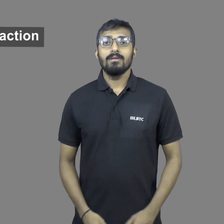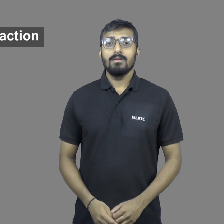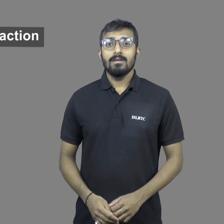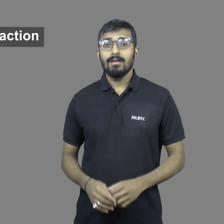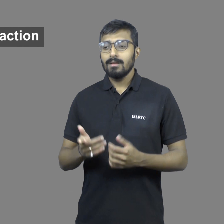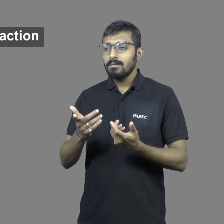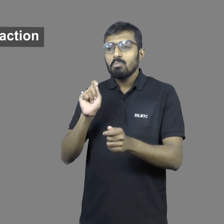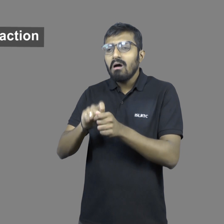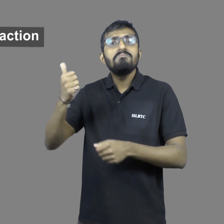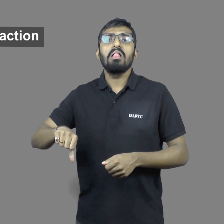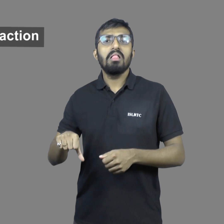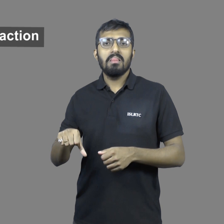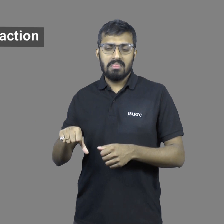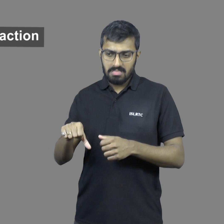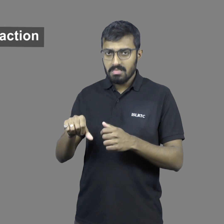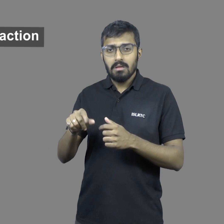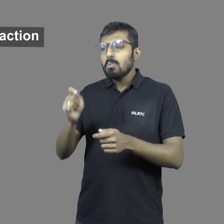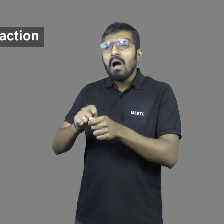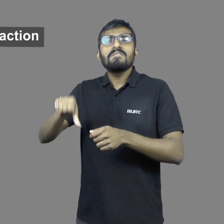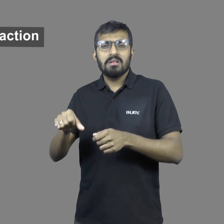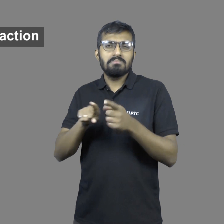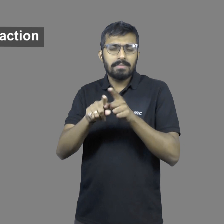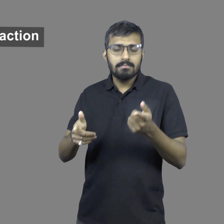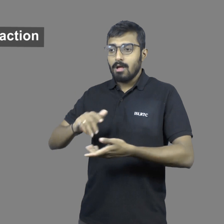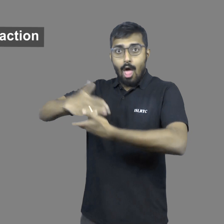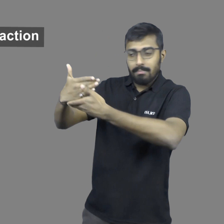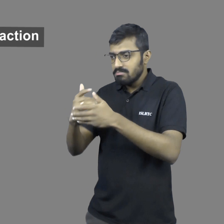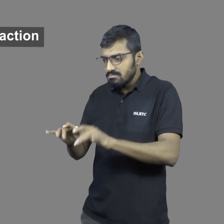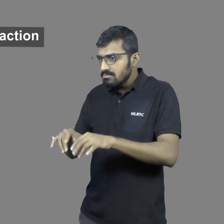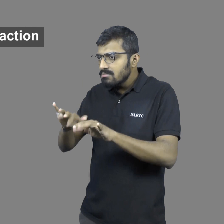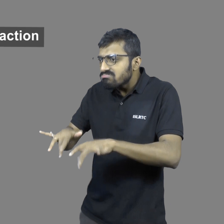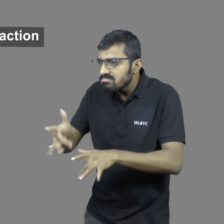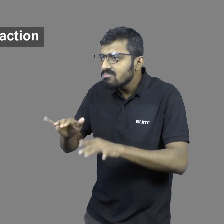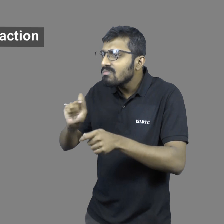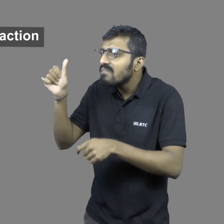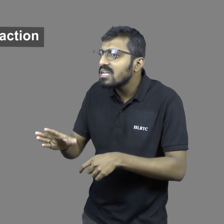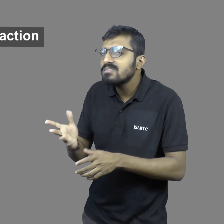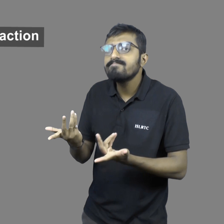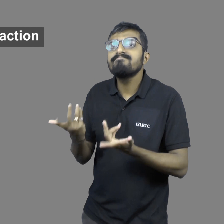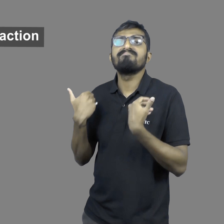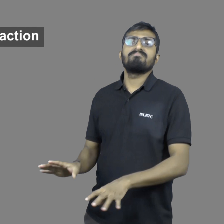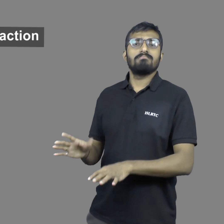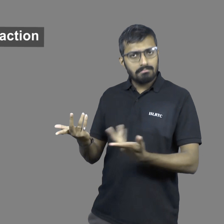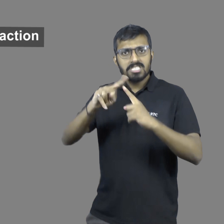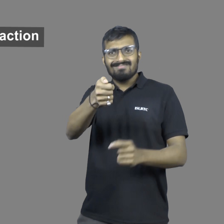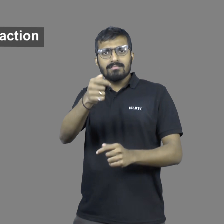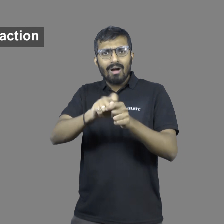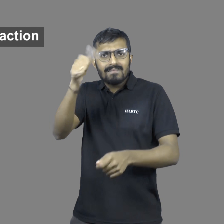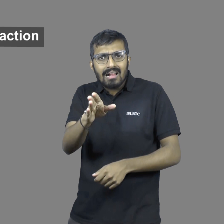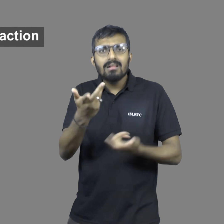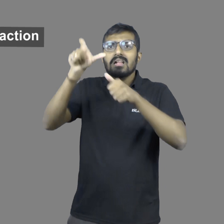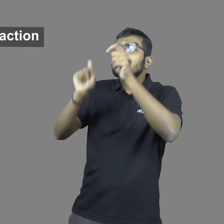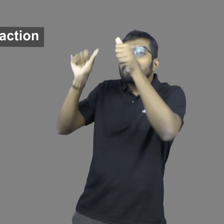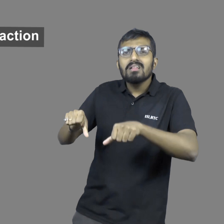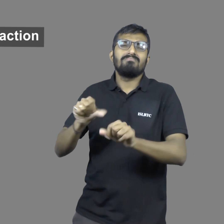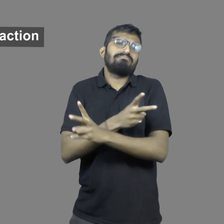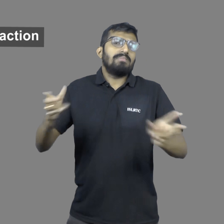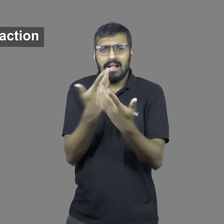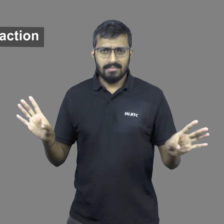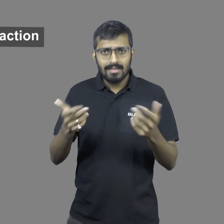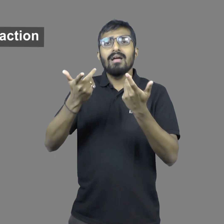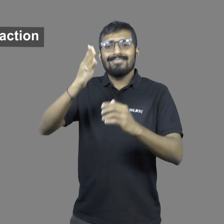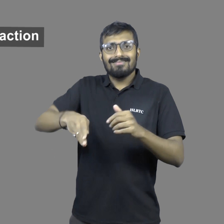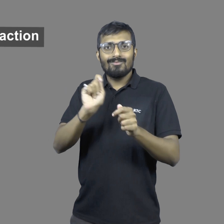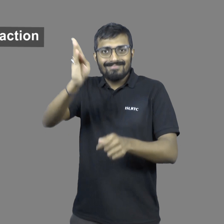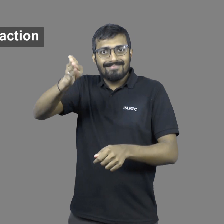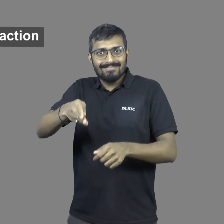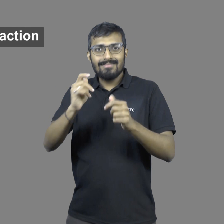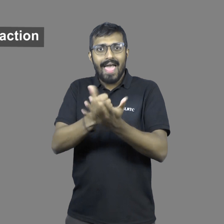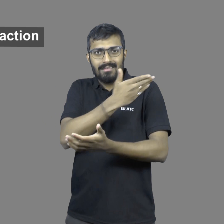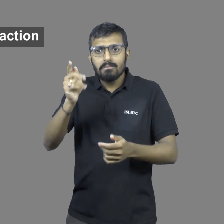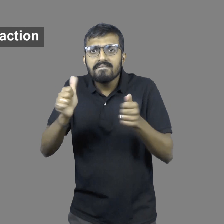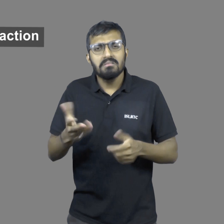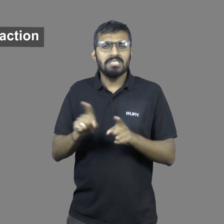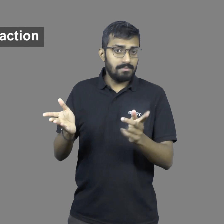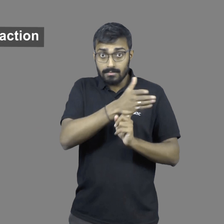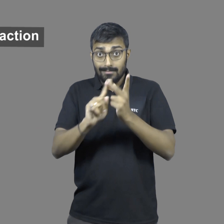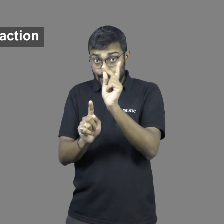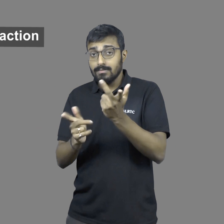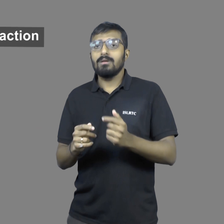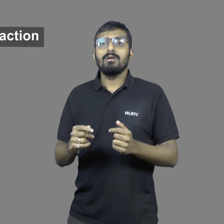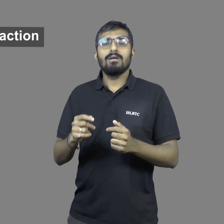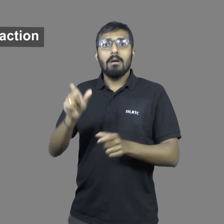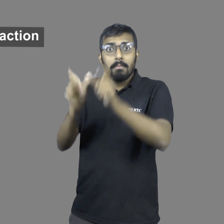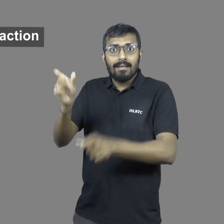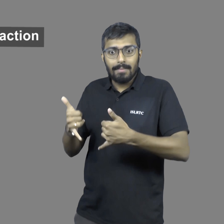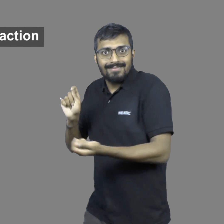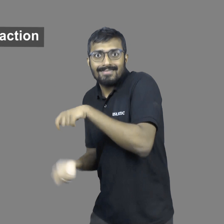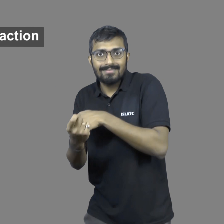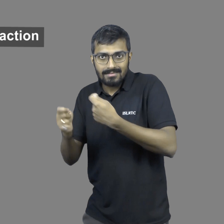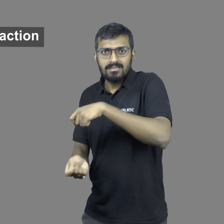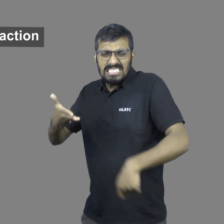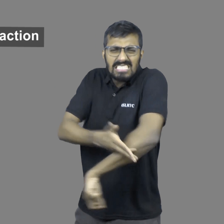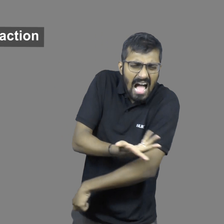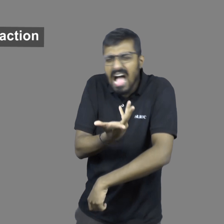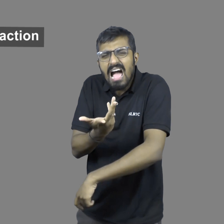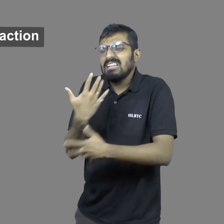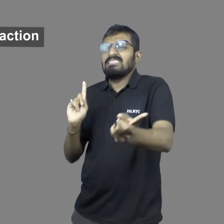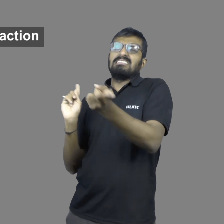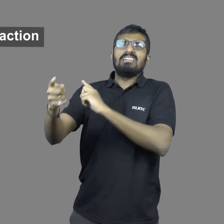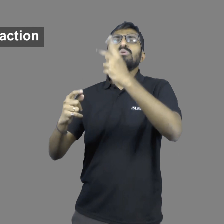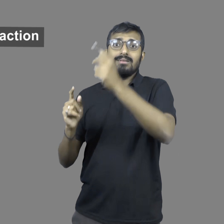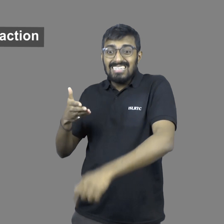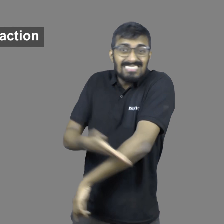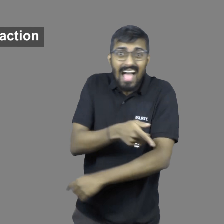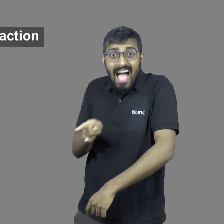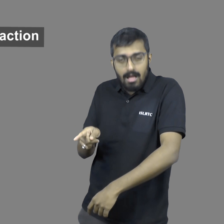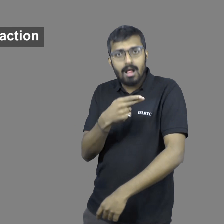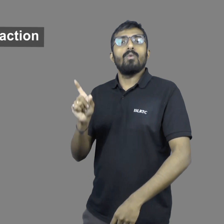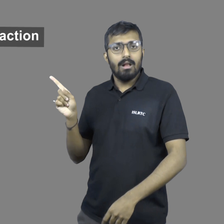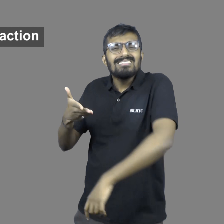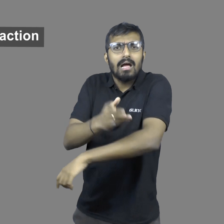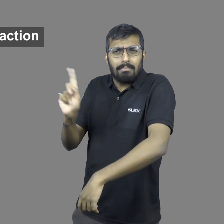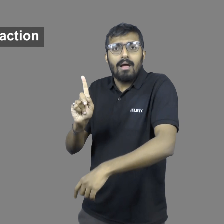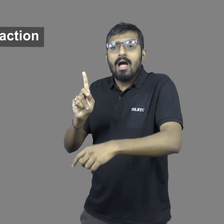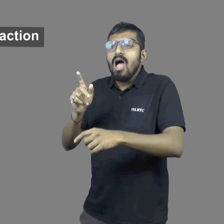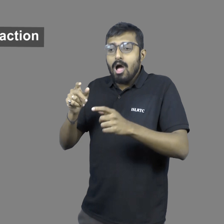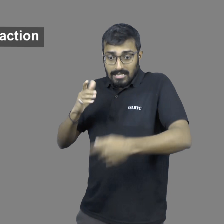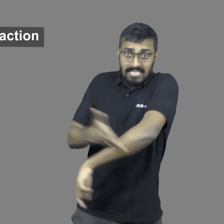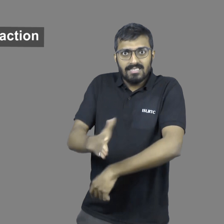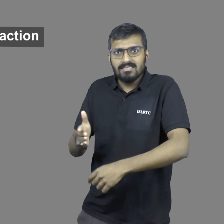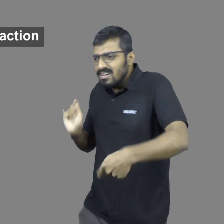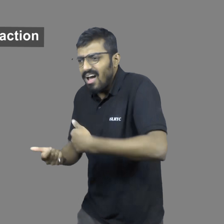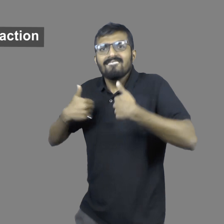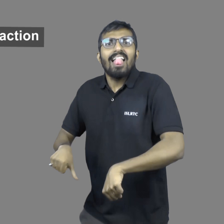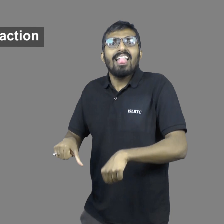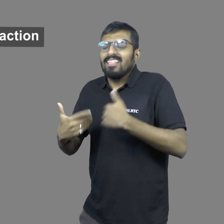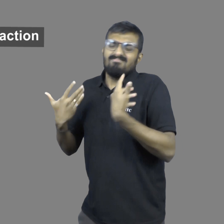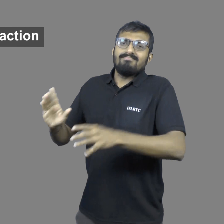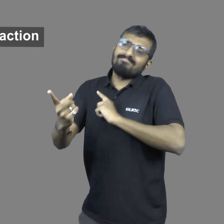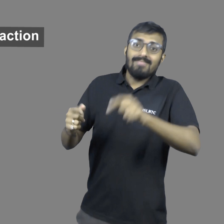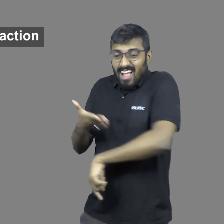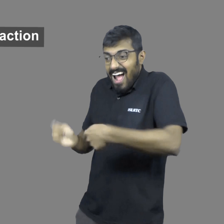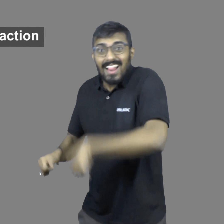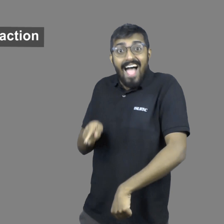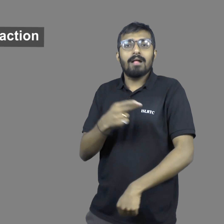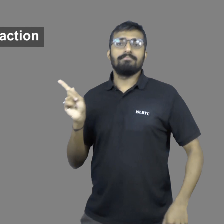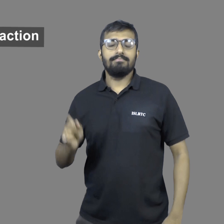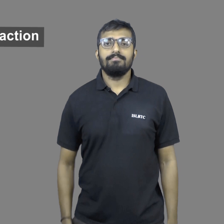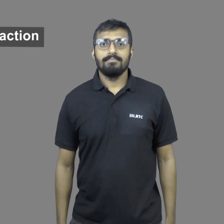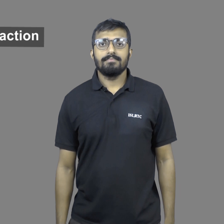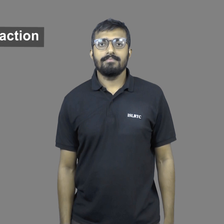Out of Action